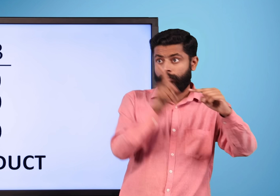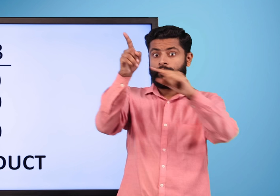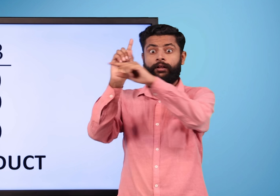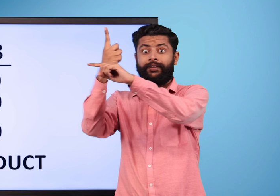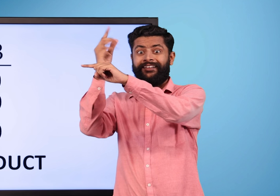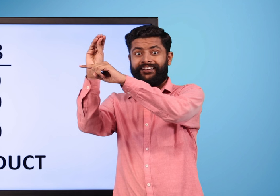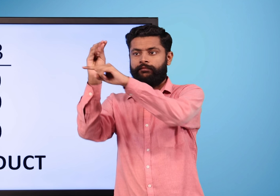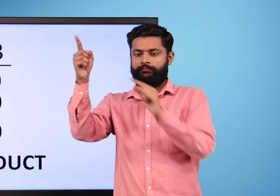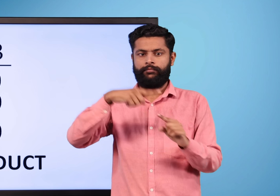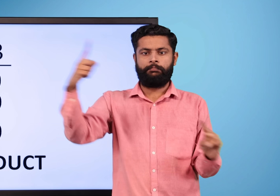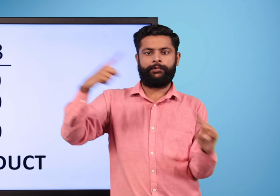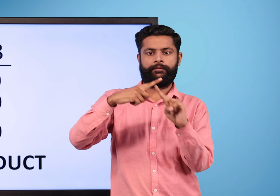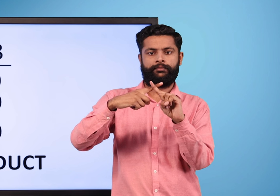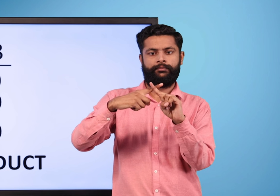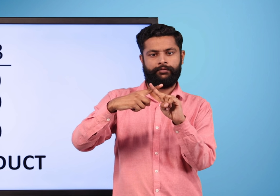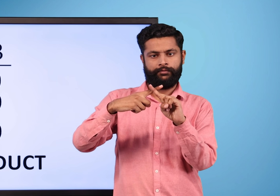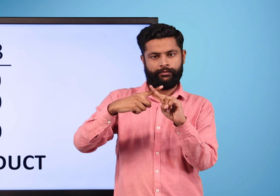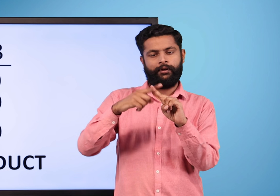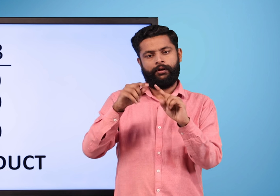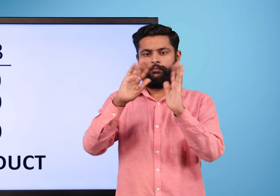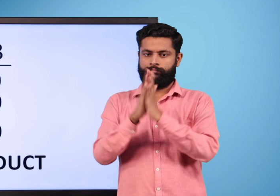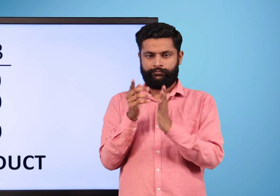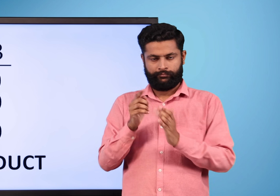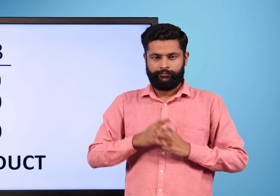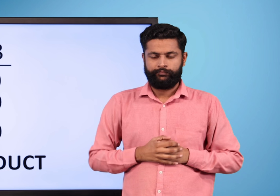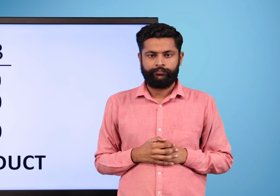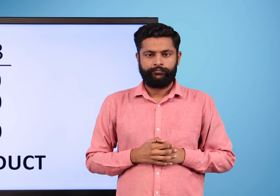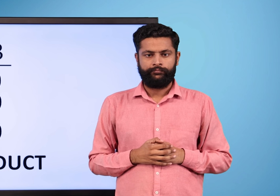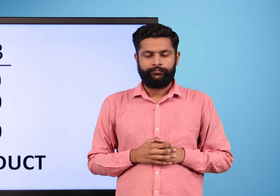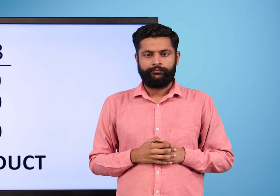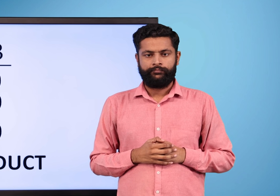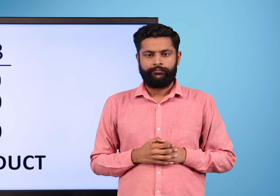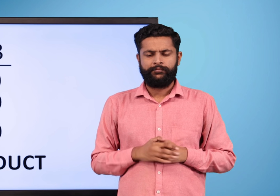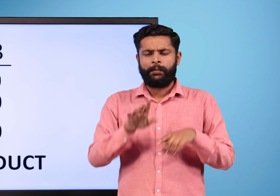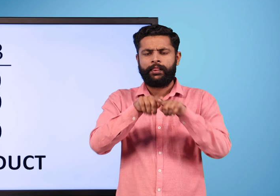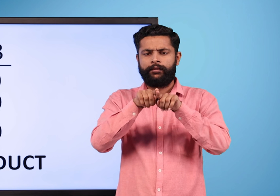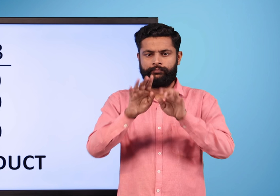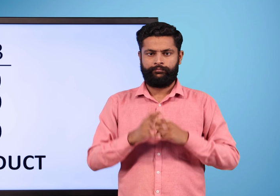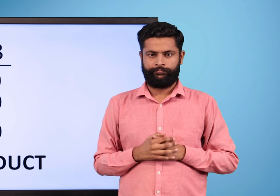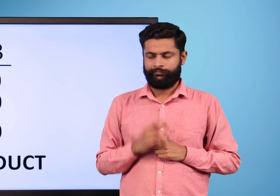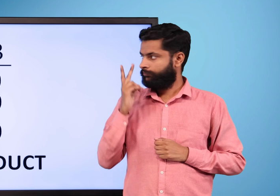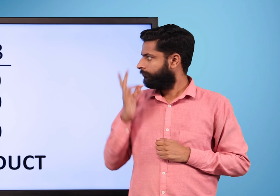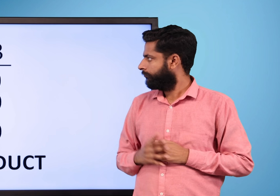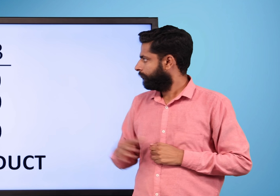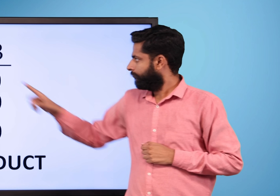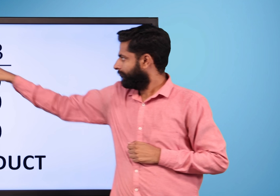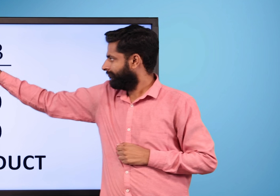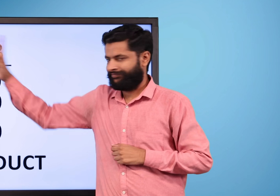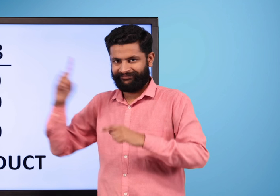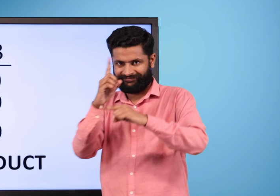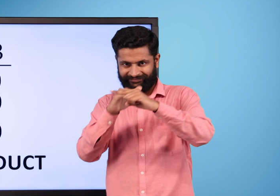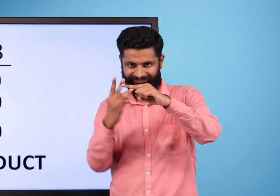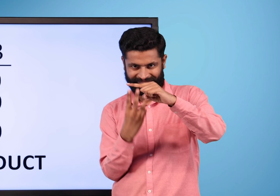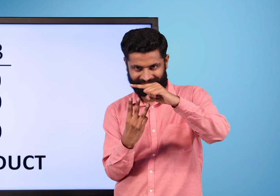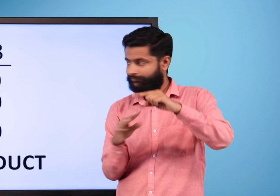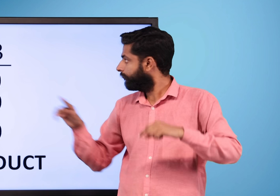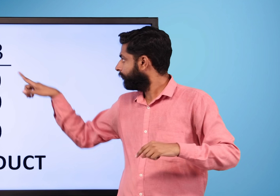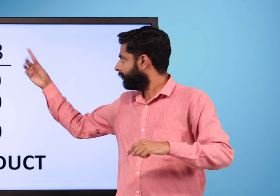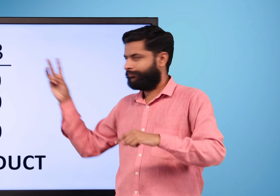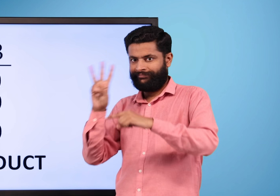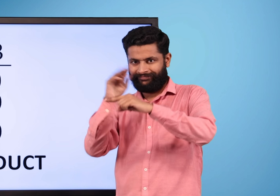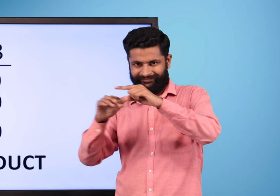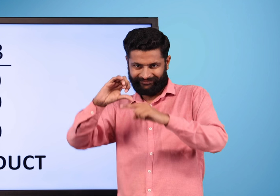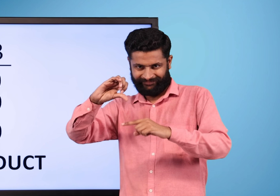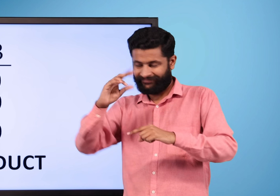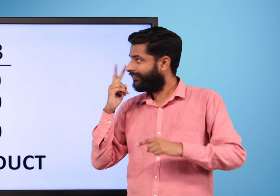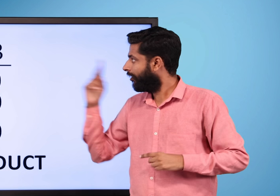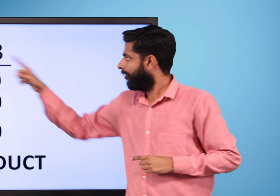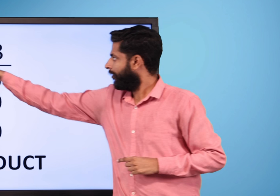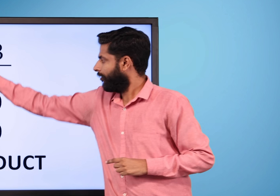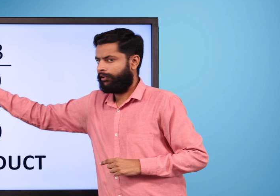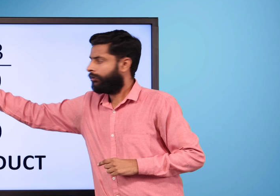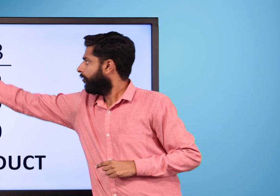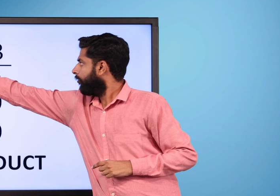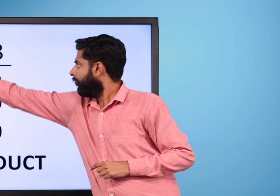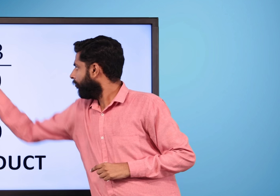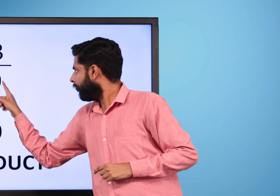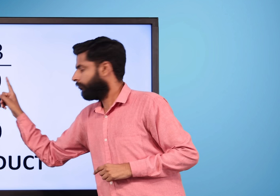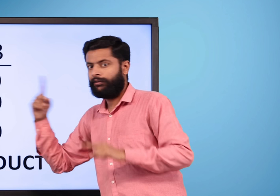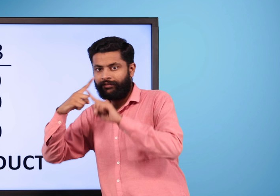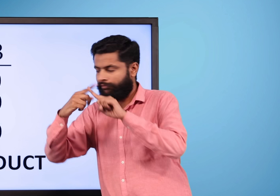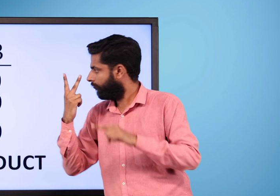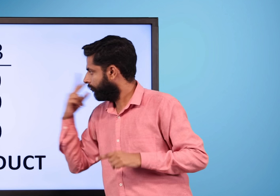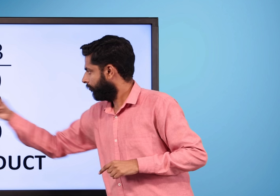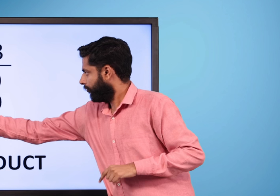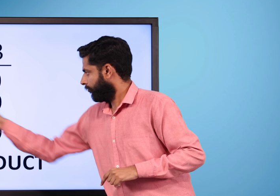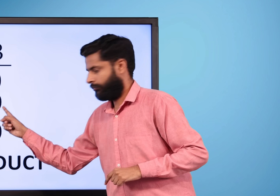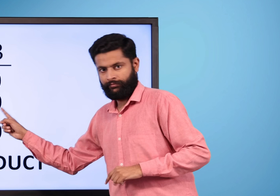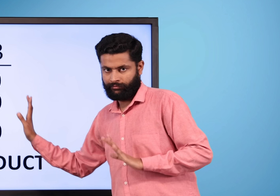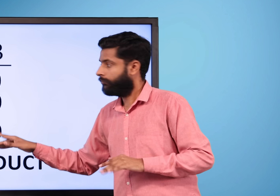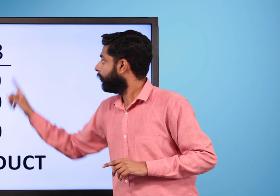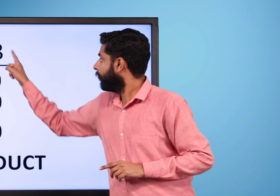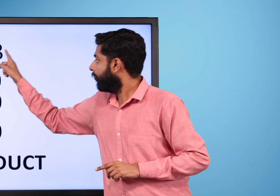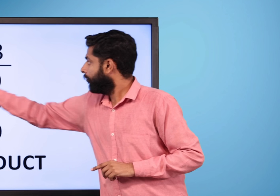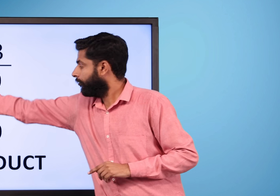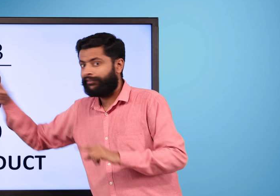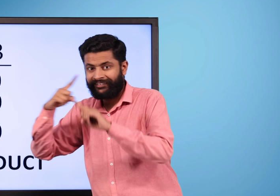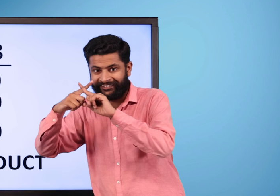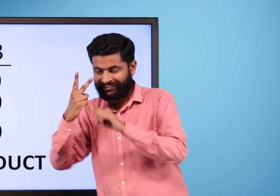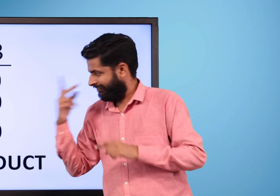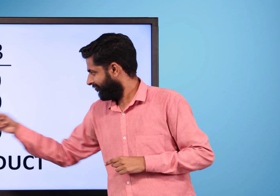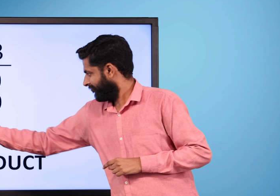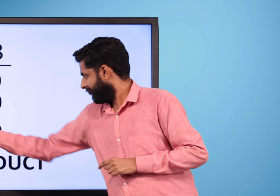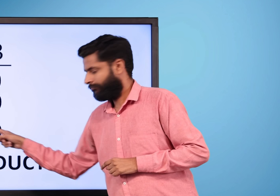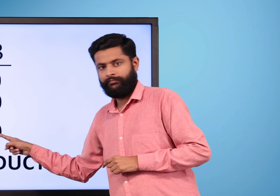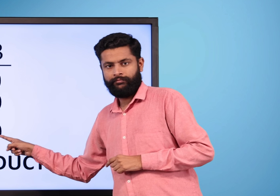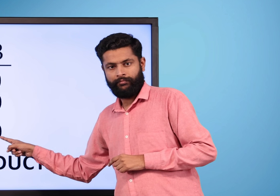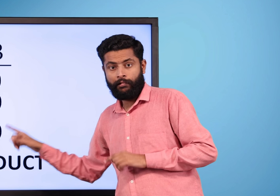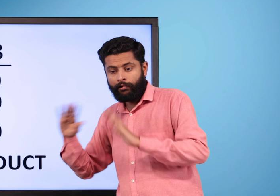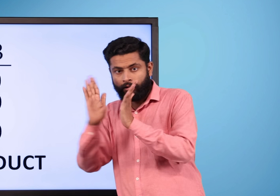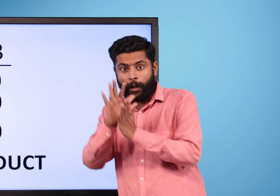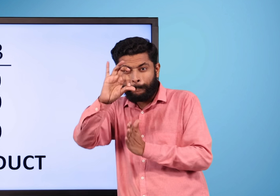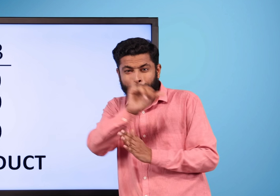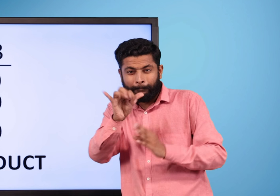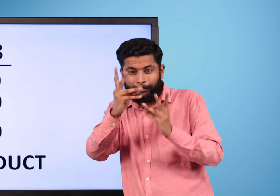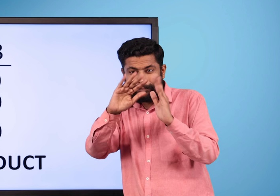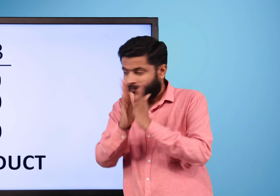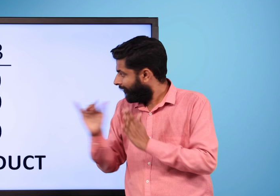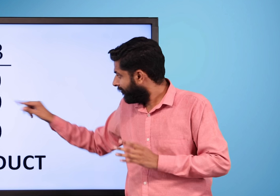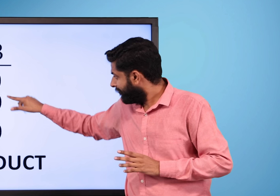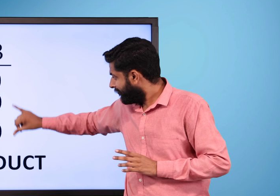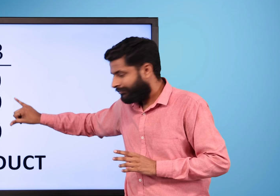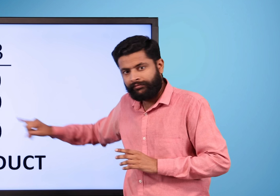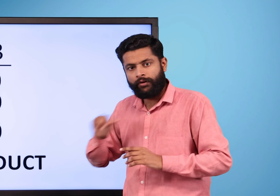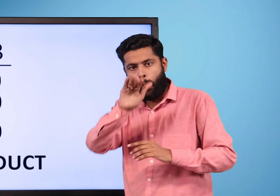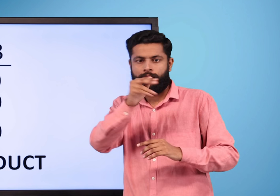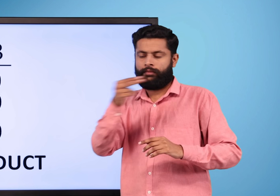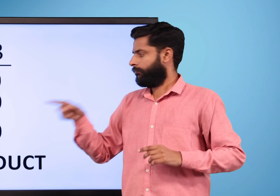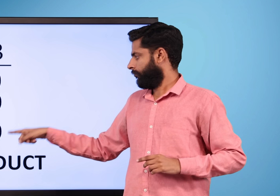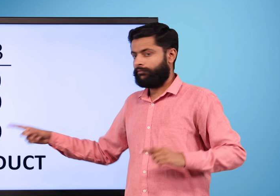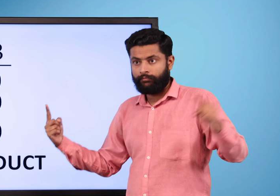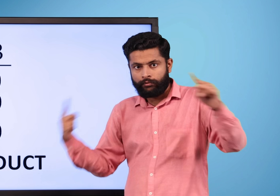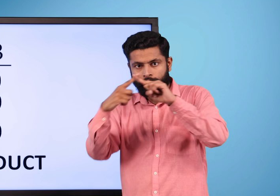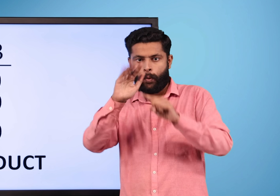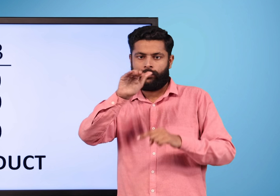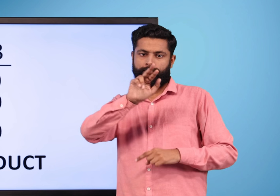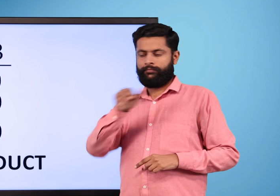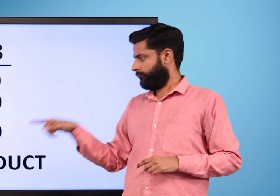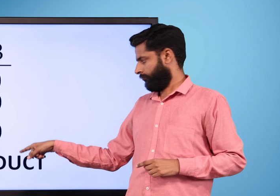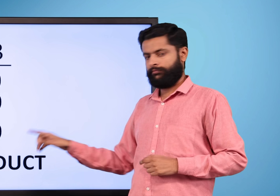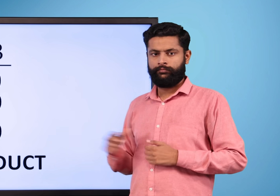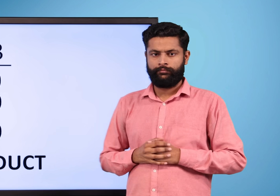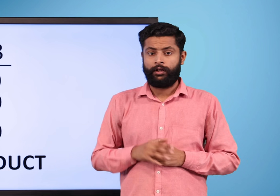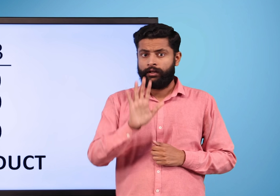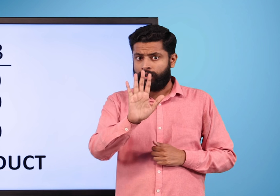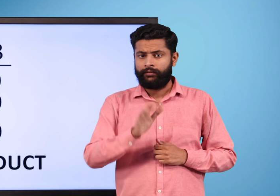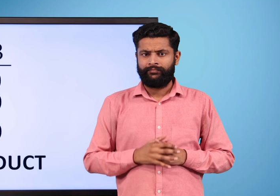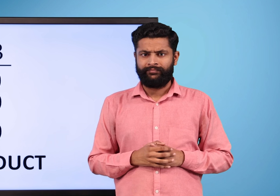These two products are called cross products. For example, for the fractions 1/3 and 3/9, the cross products are 1 x 9 = 9 and 3 x 3 = 9. Therefore, the cross product is the same, i.e. 9.